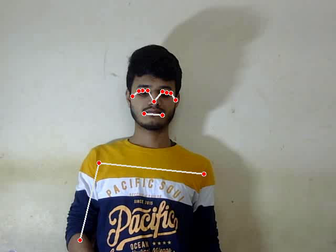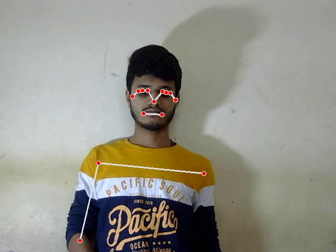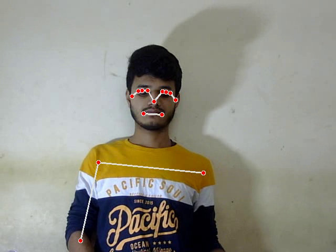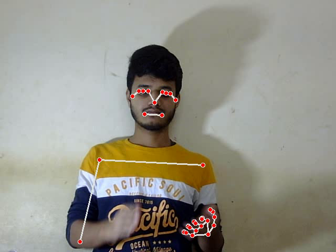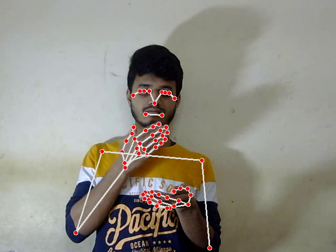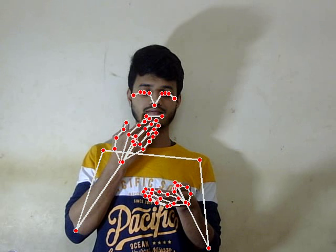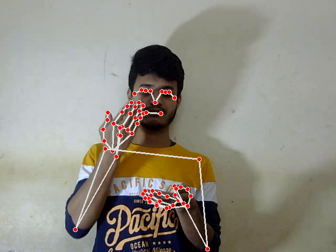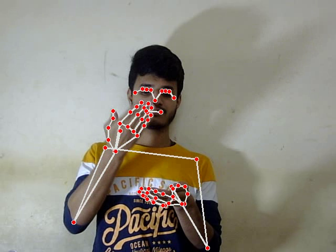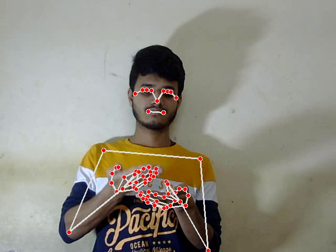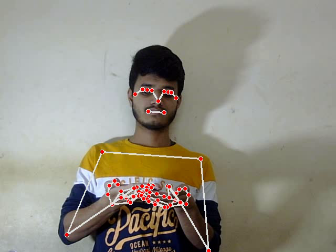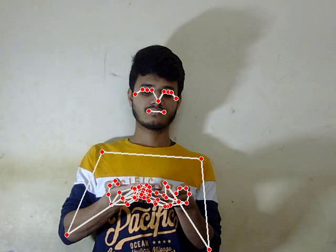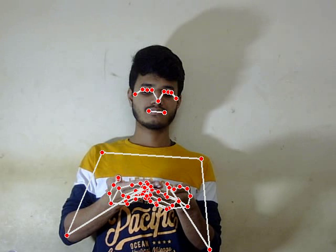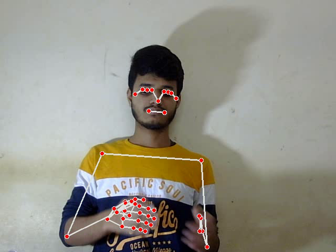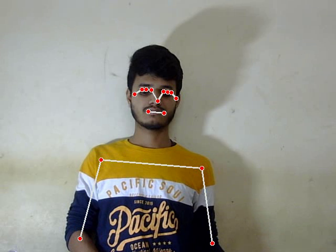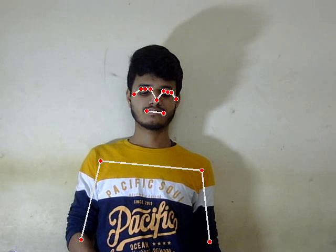good